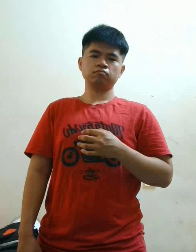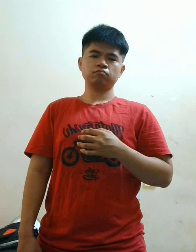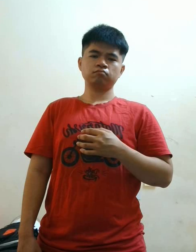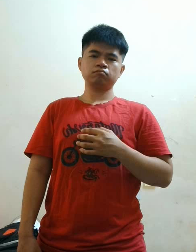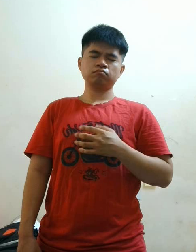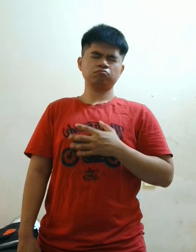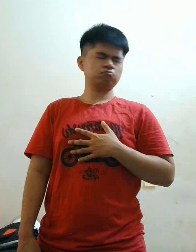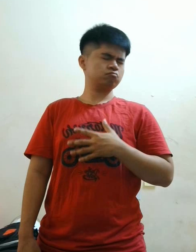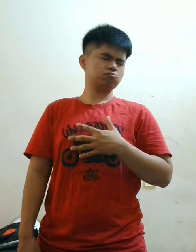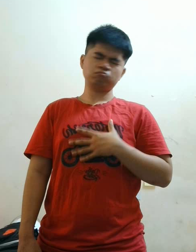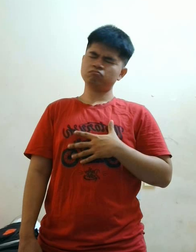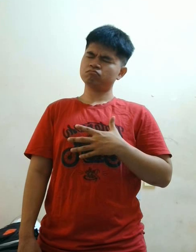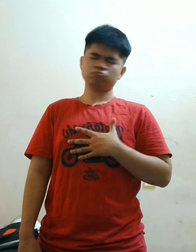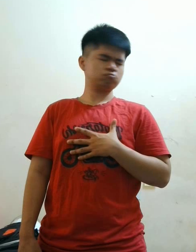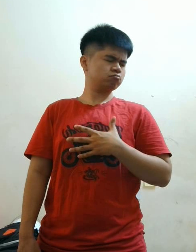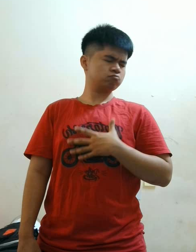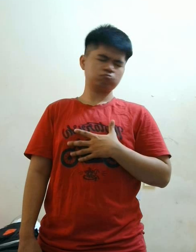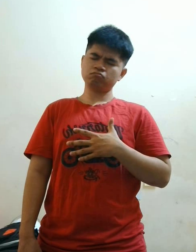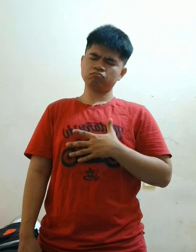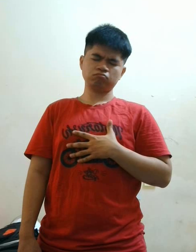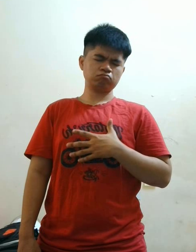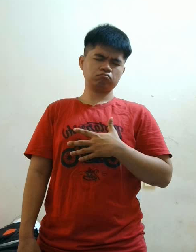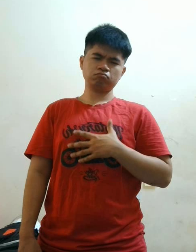khong thich